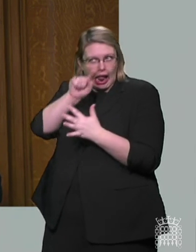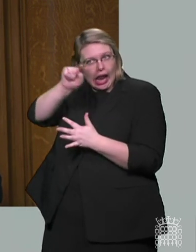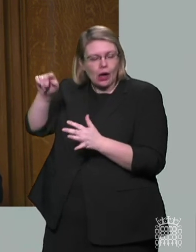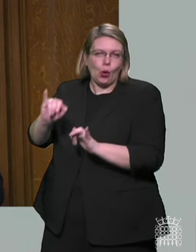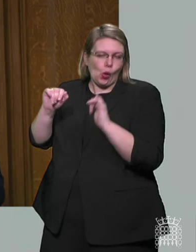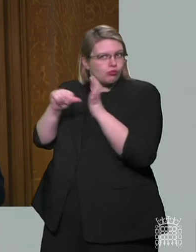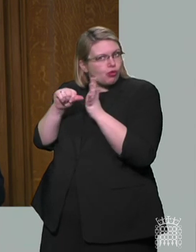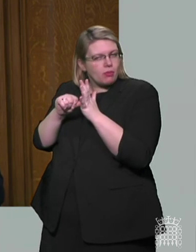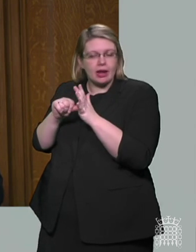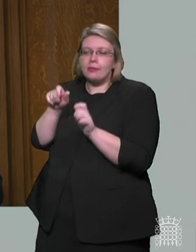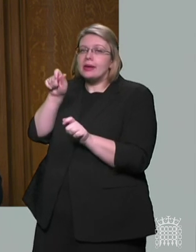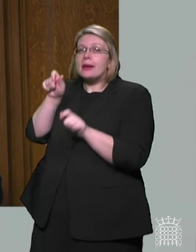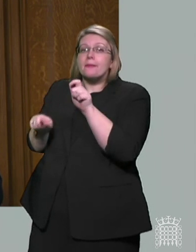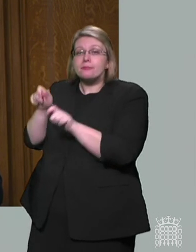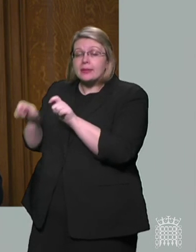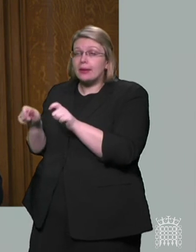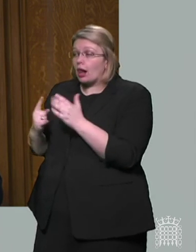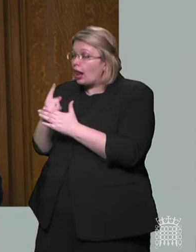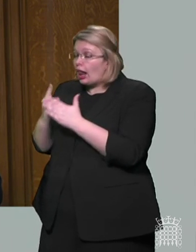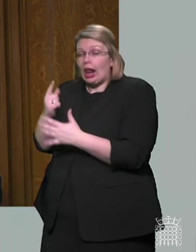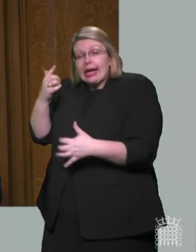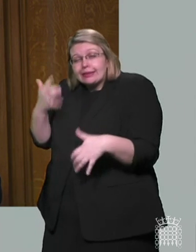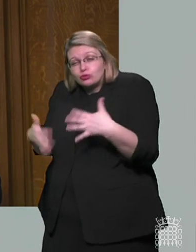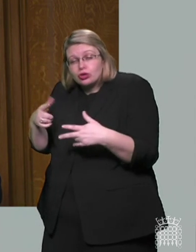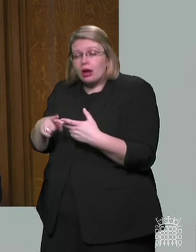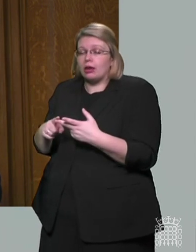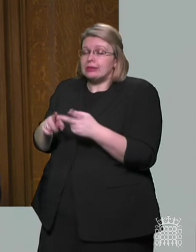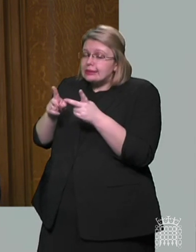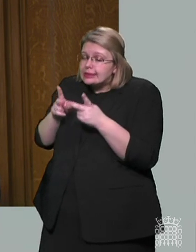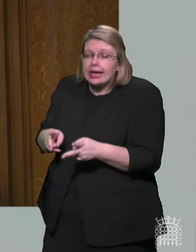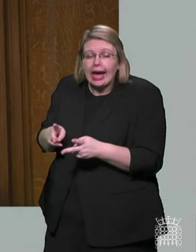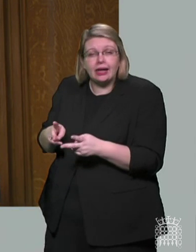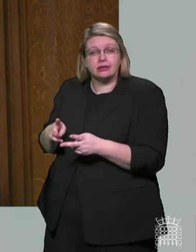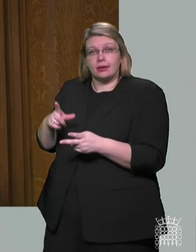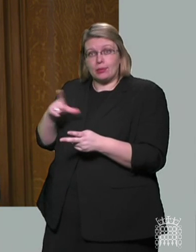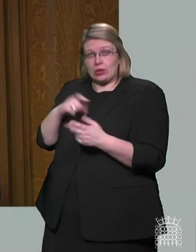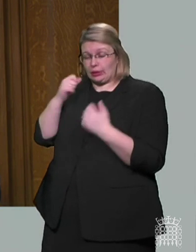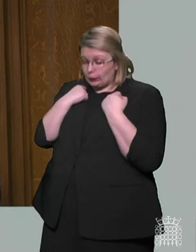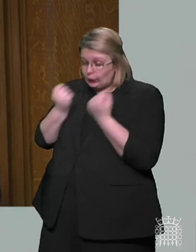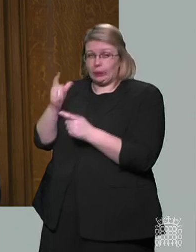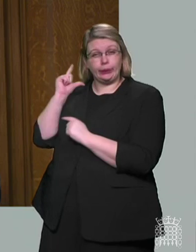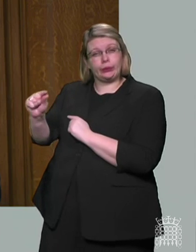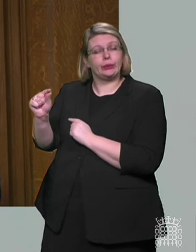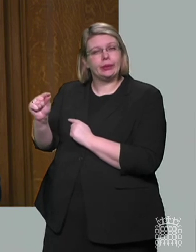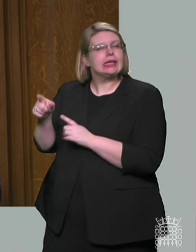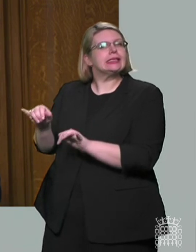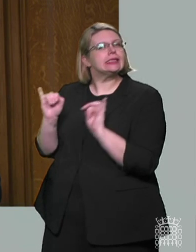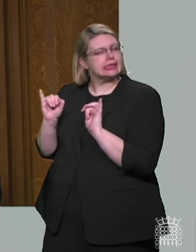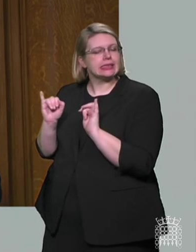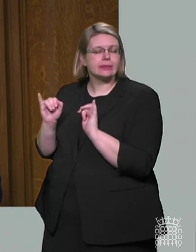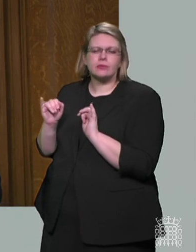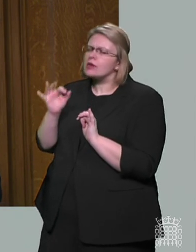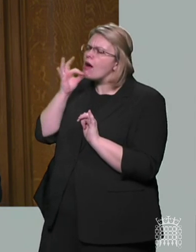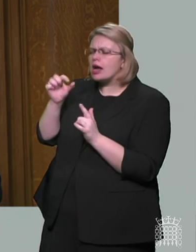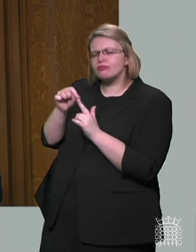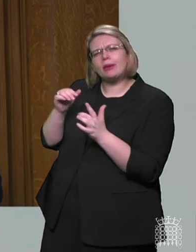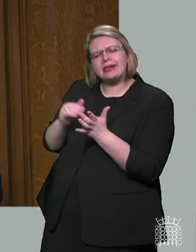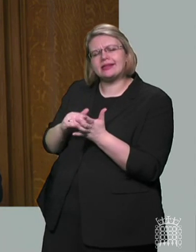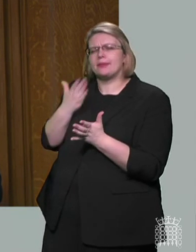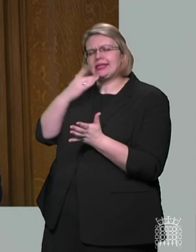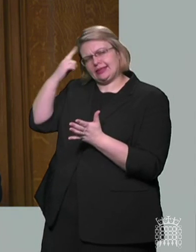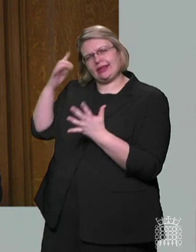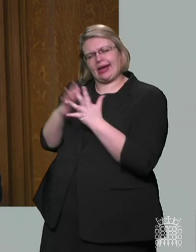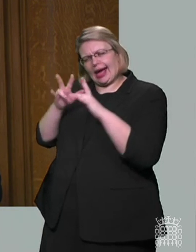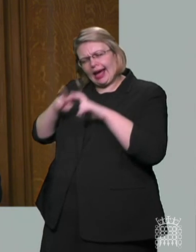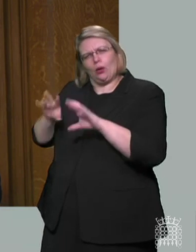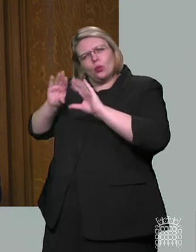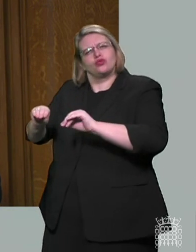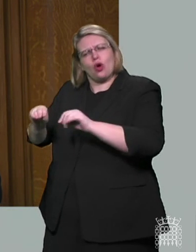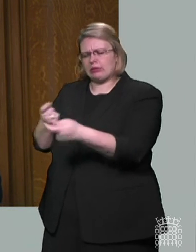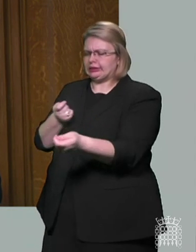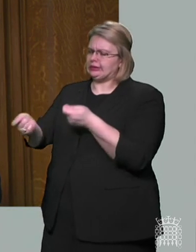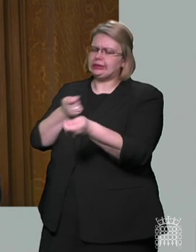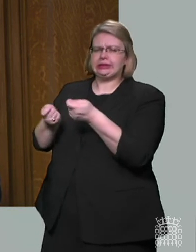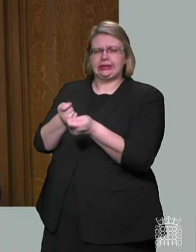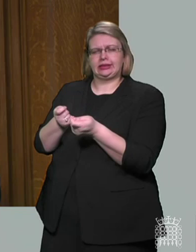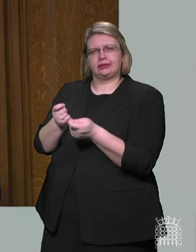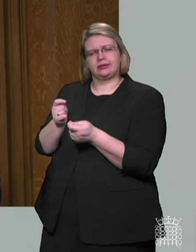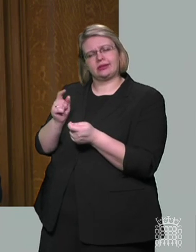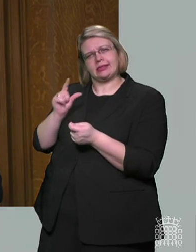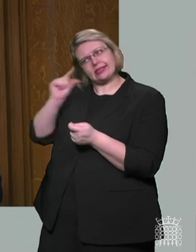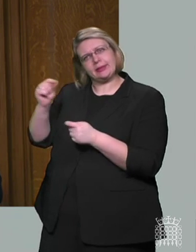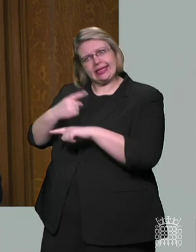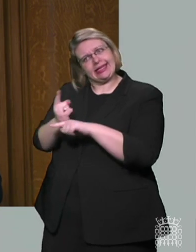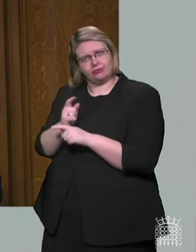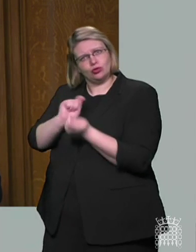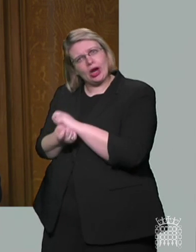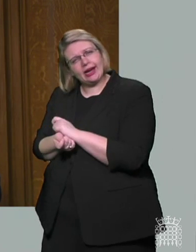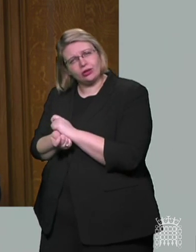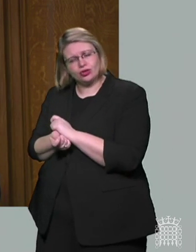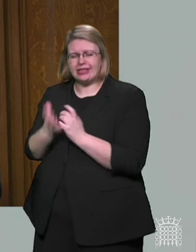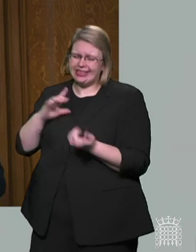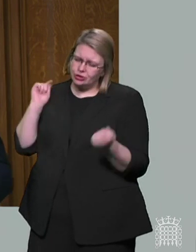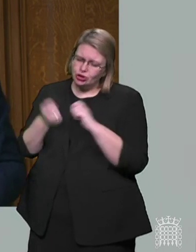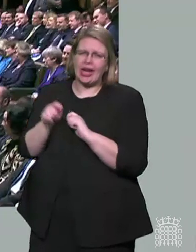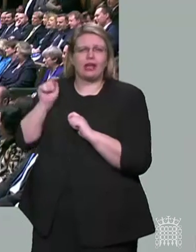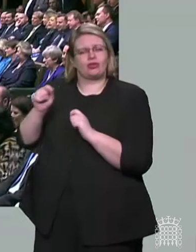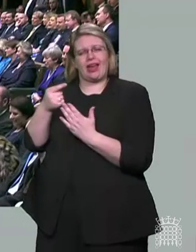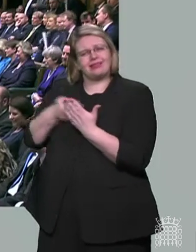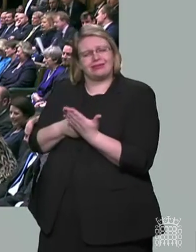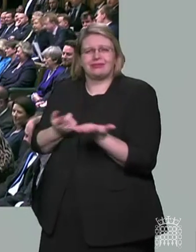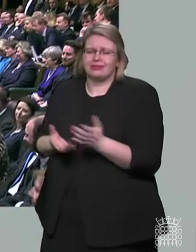Does my right honourable Friend agree that rather than action being taken after people have been killed or seriously injured in collisions, prevention is better than cure and the Department for Transport circular 2007 needs a long overdue review?